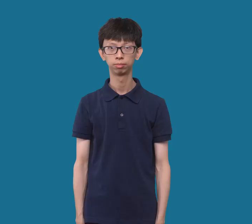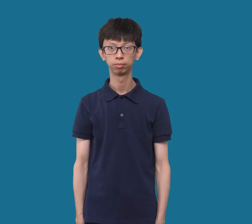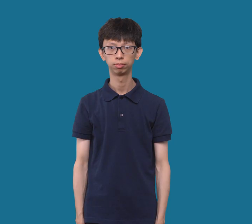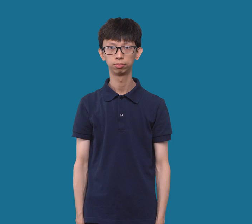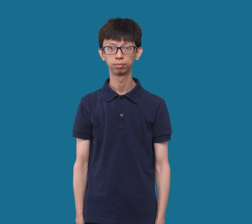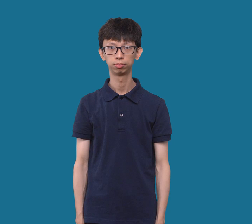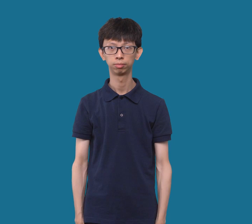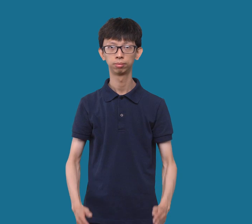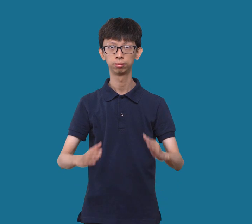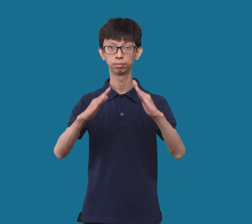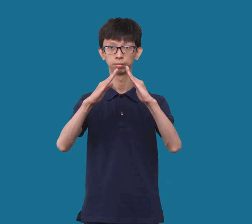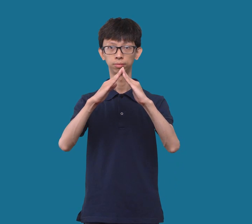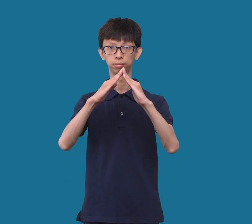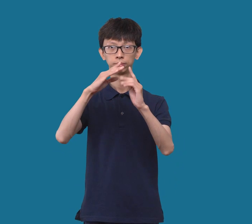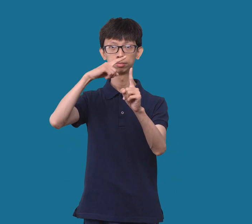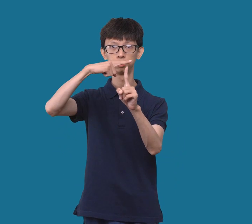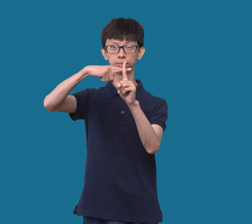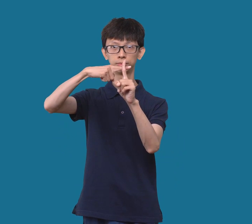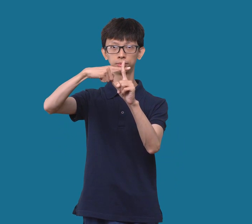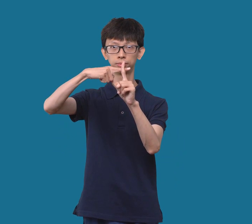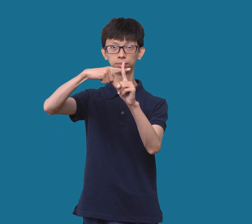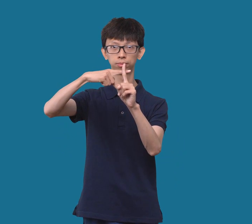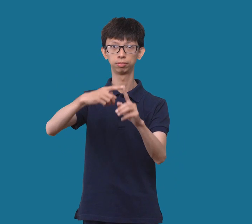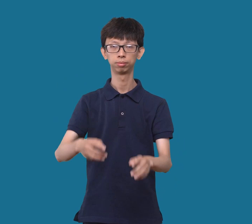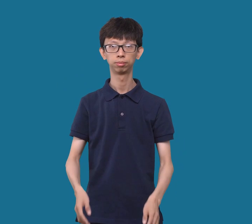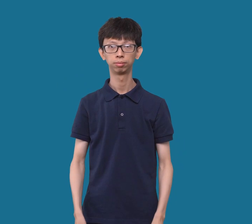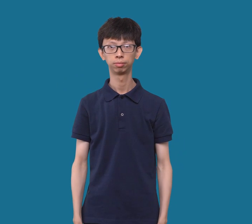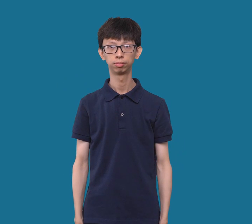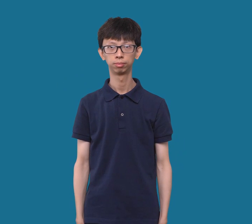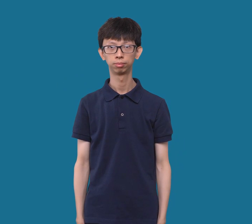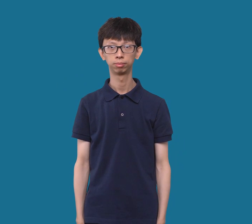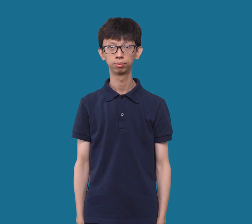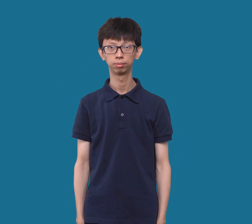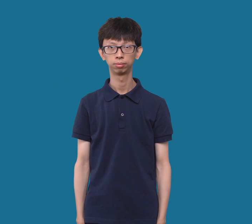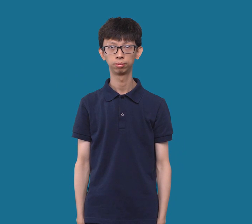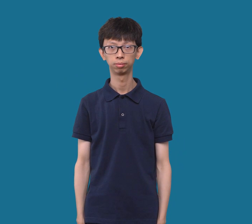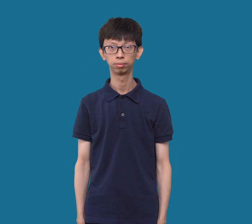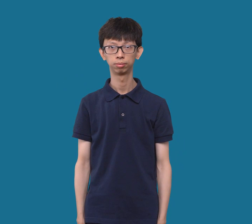nhà thờ